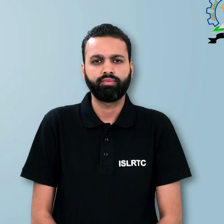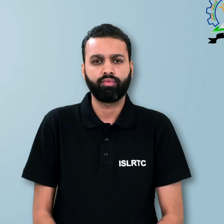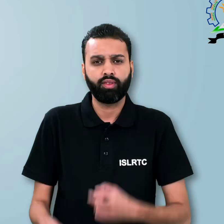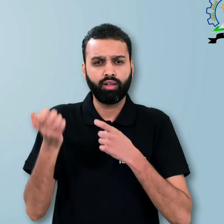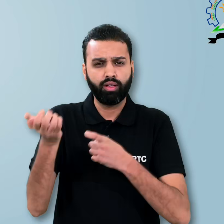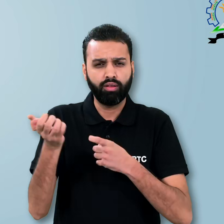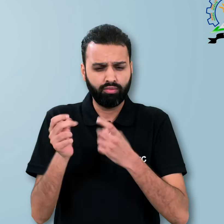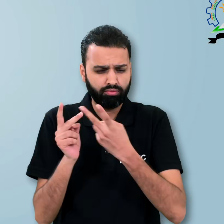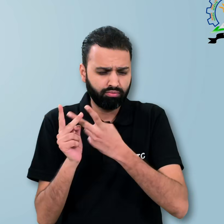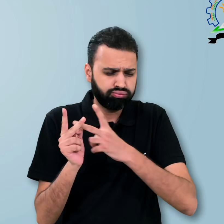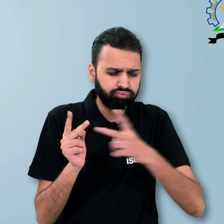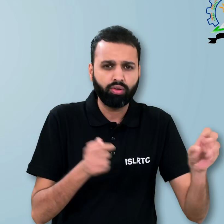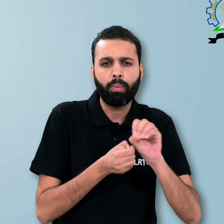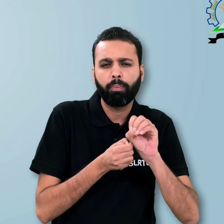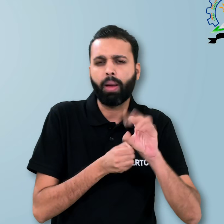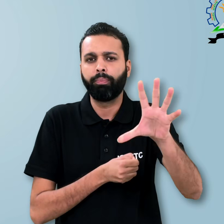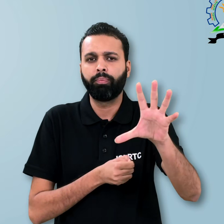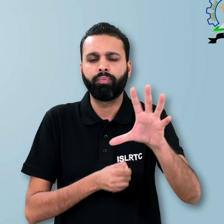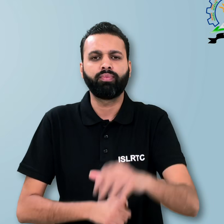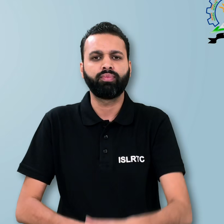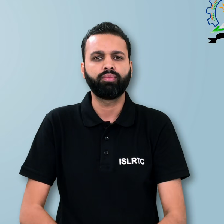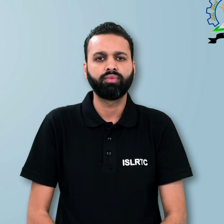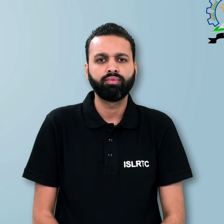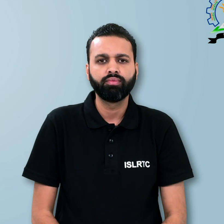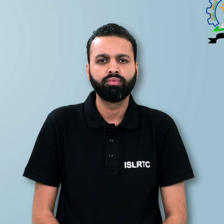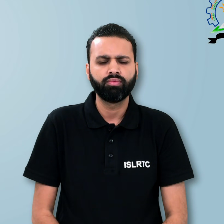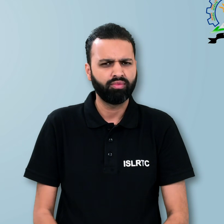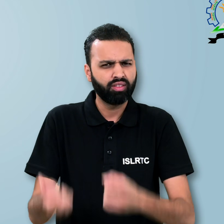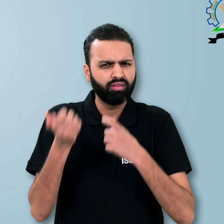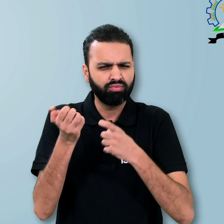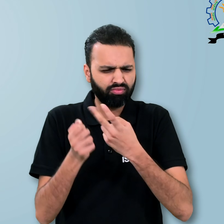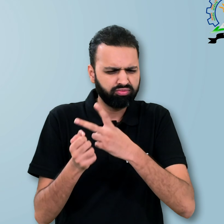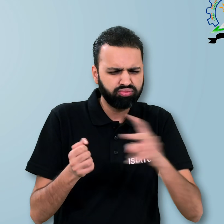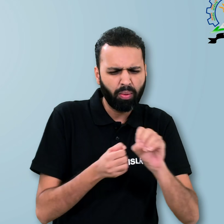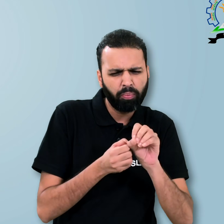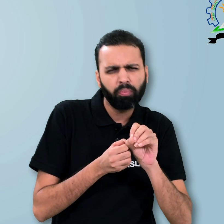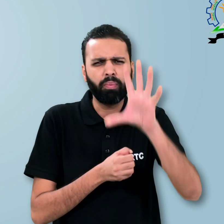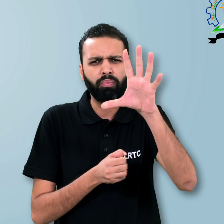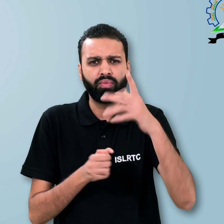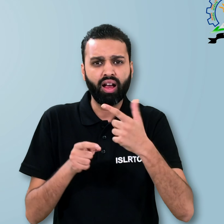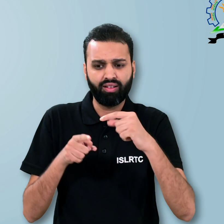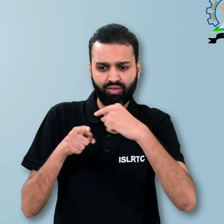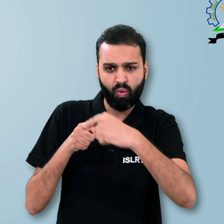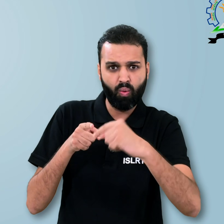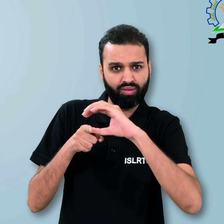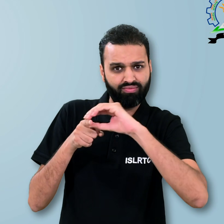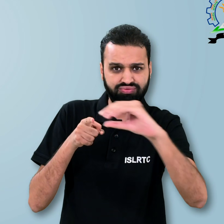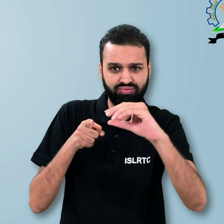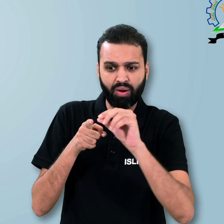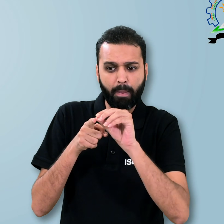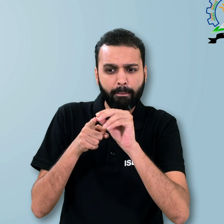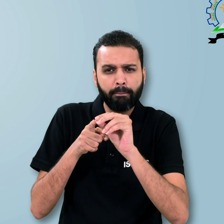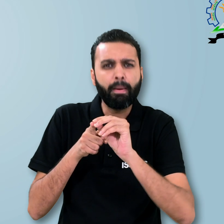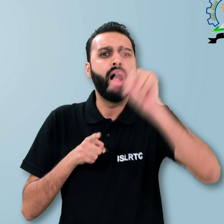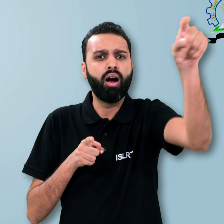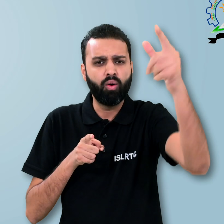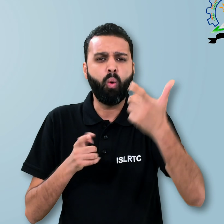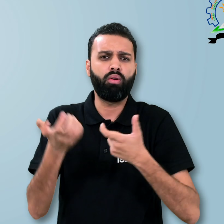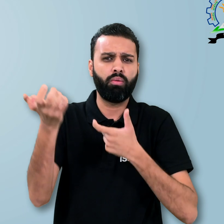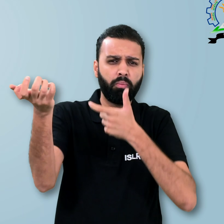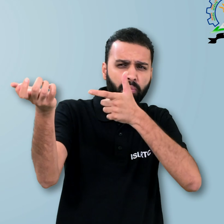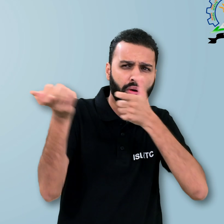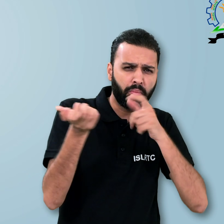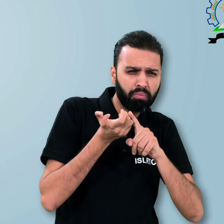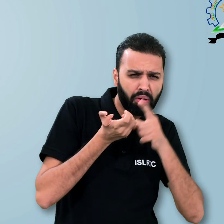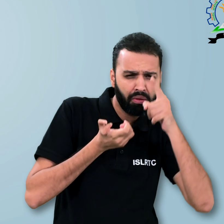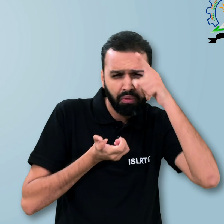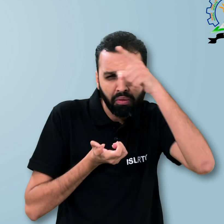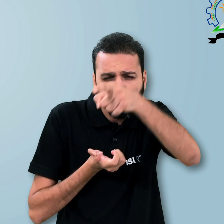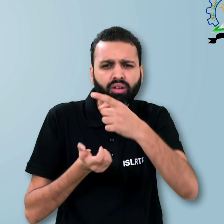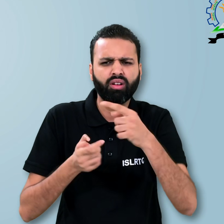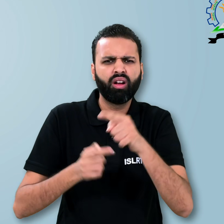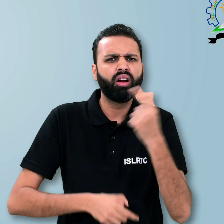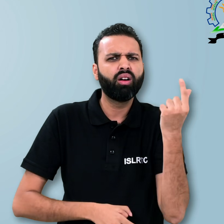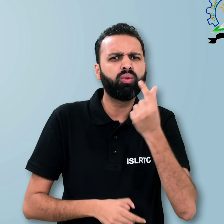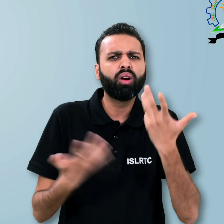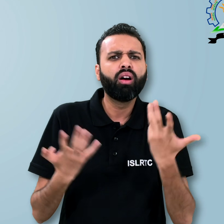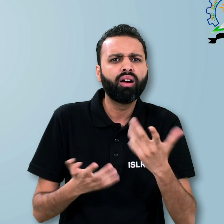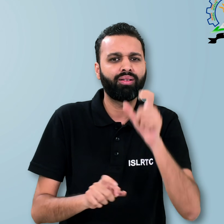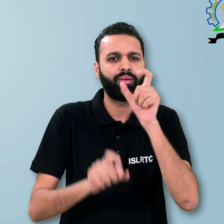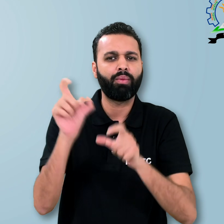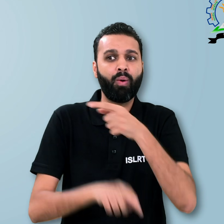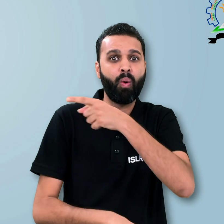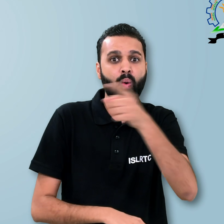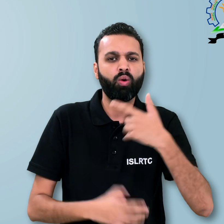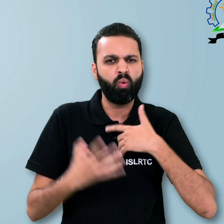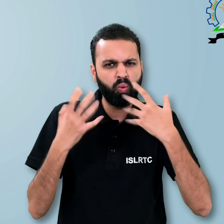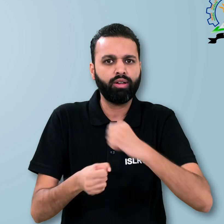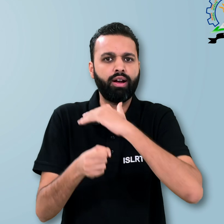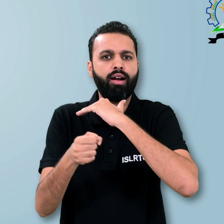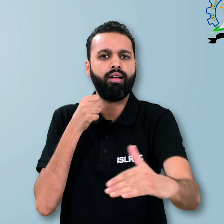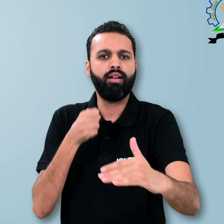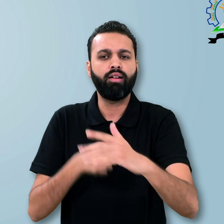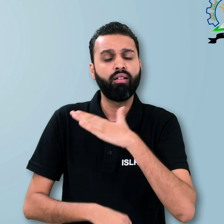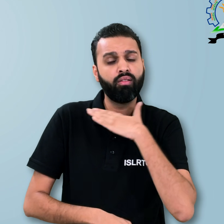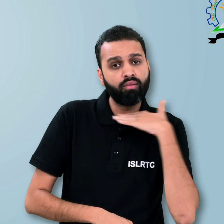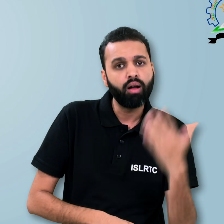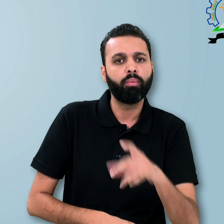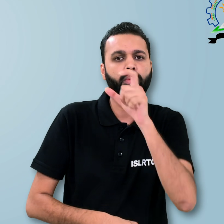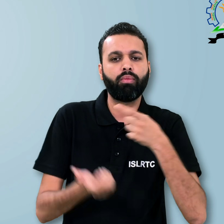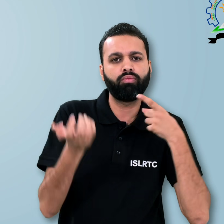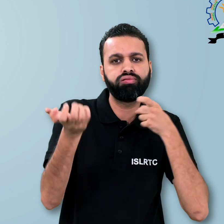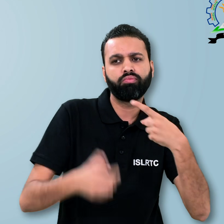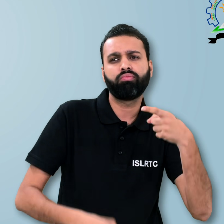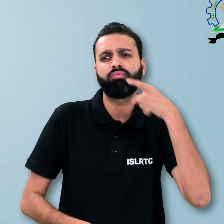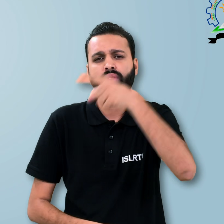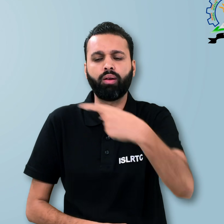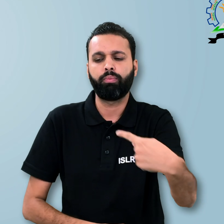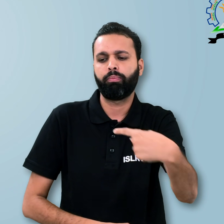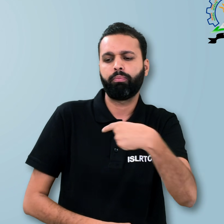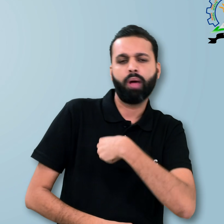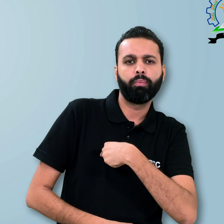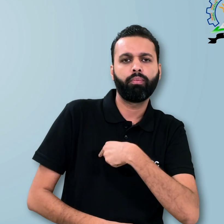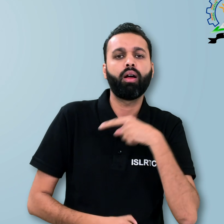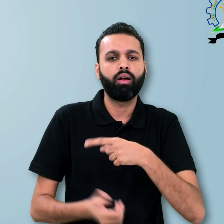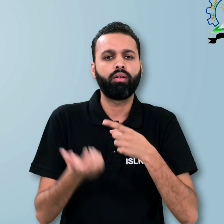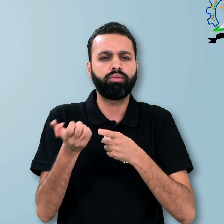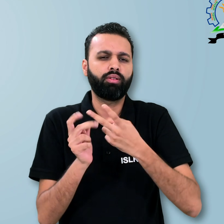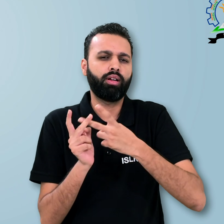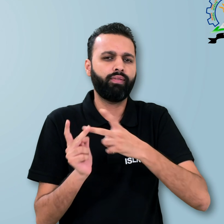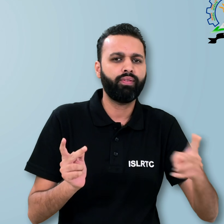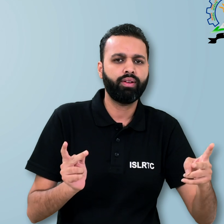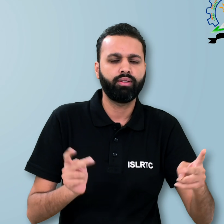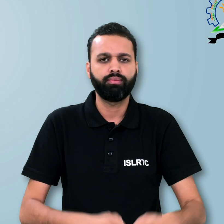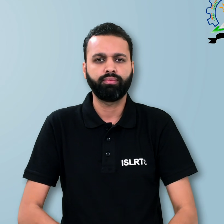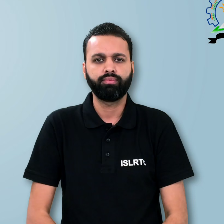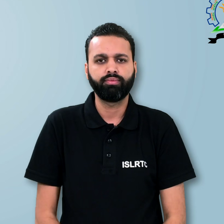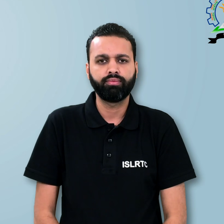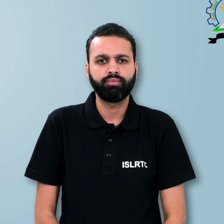Firearm Firearm means a barreled weapon from which any shot, bullet or other projectile (missile) can be discharged and that is capable of causing serious injury or death of a person.